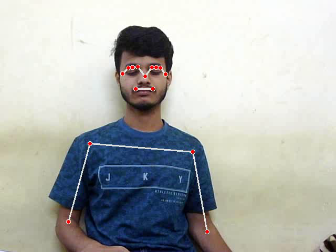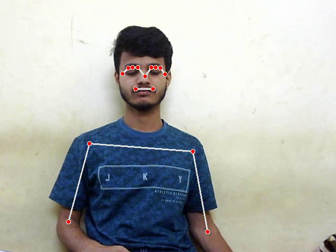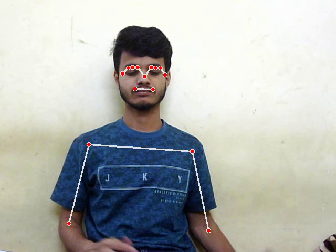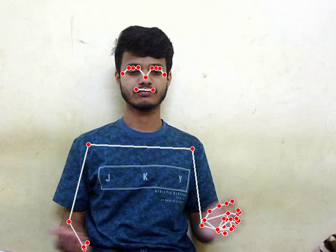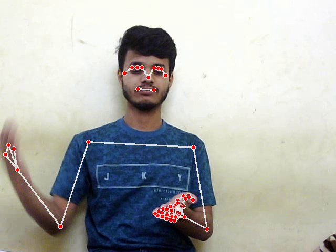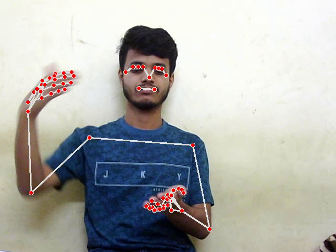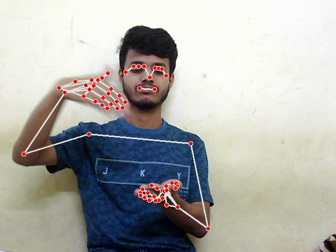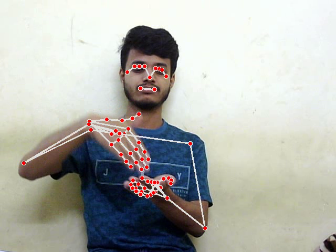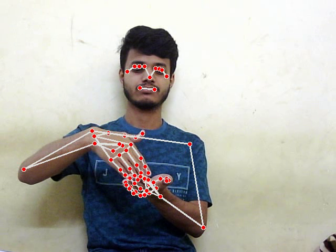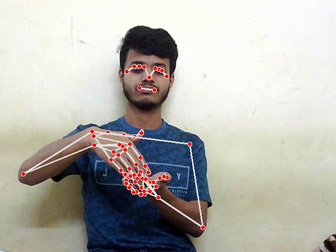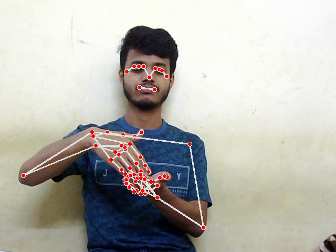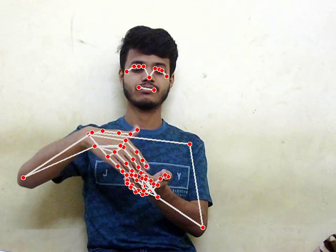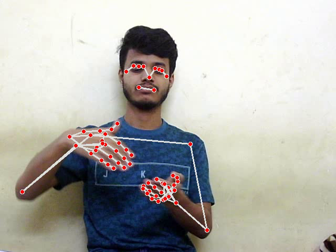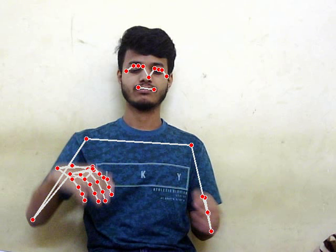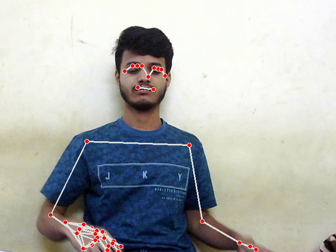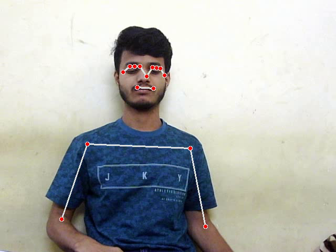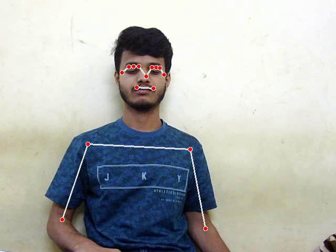again